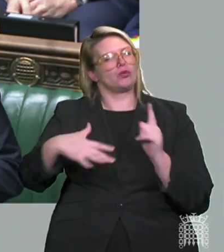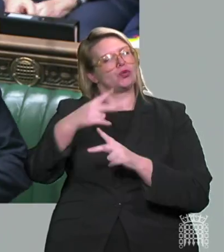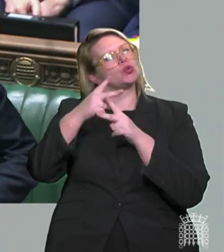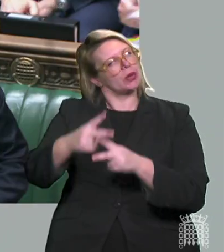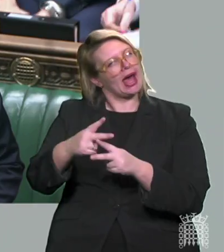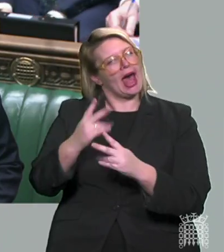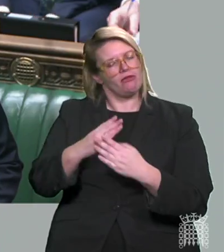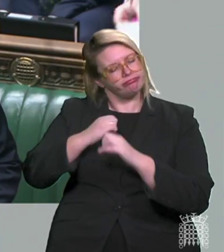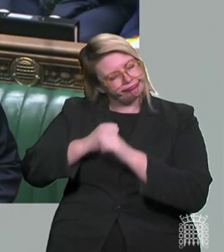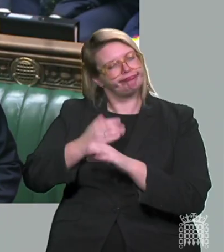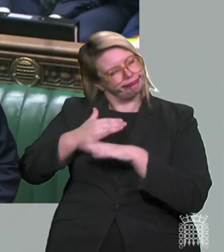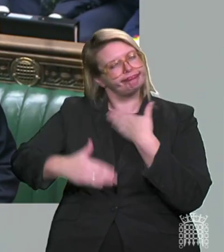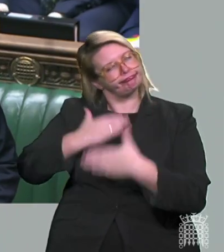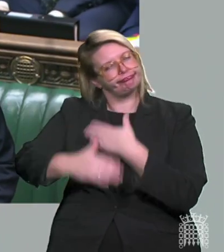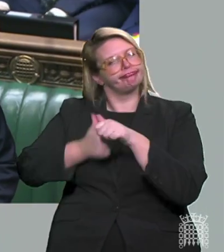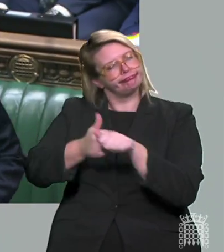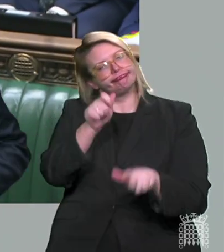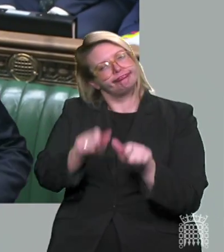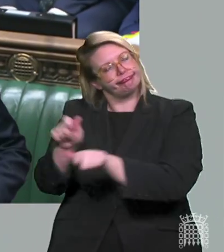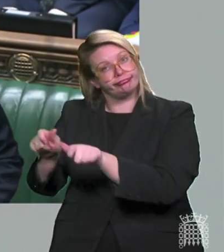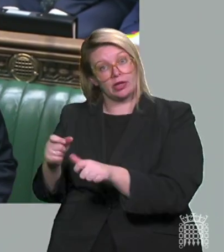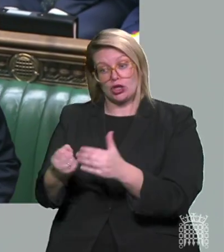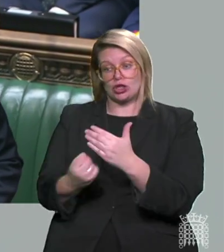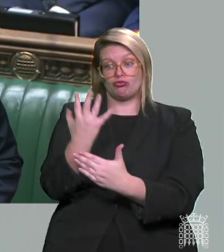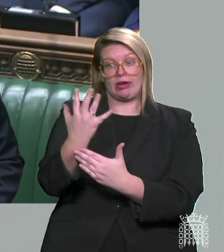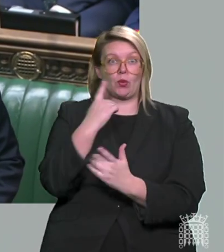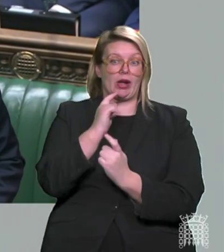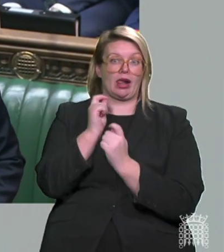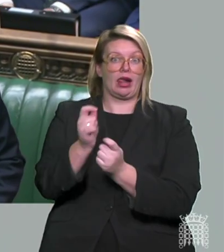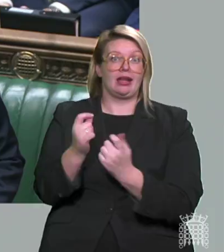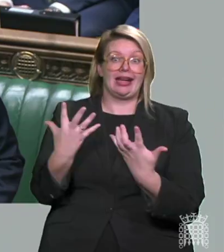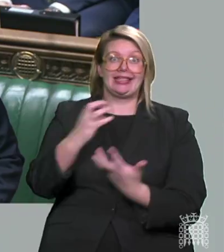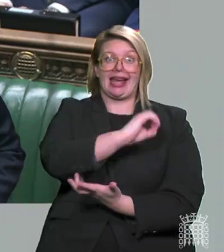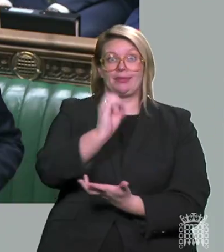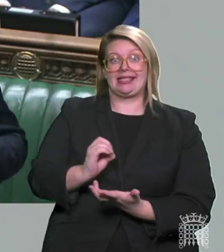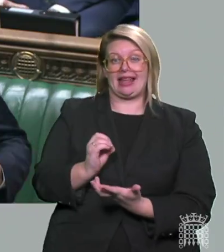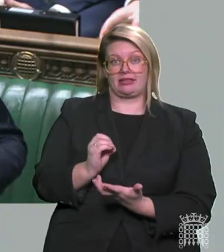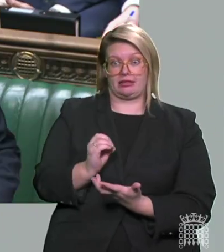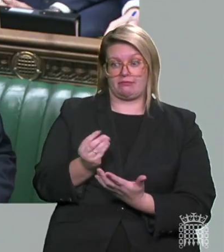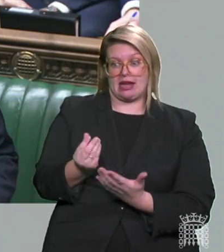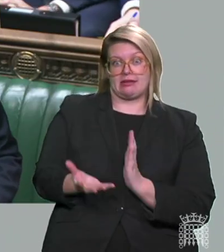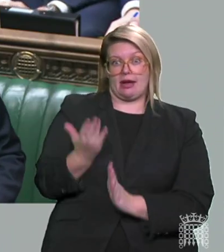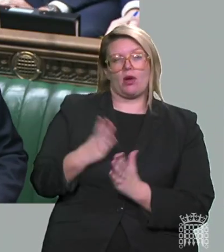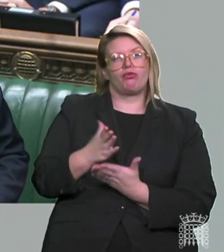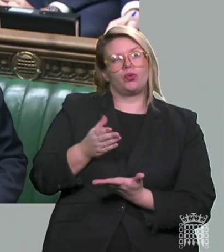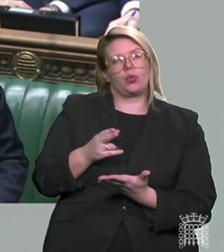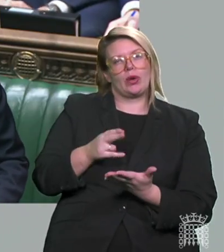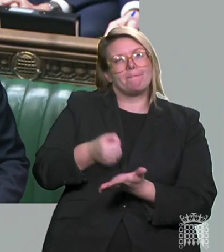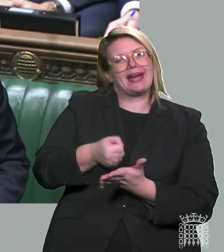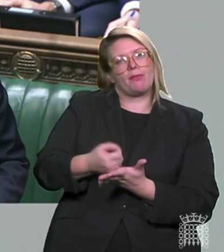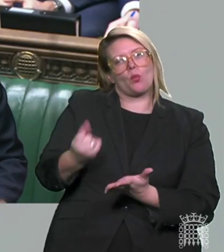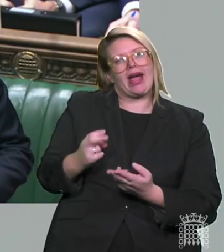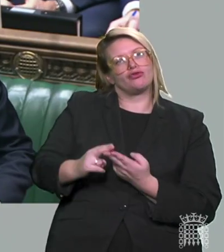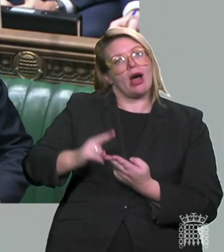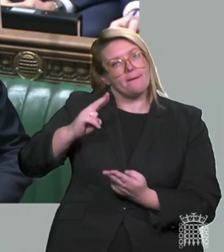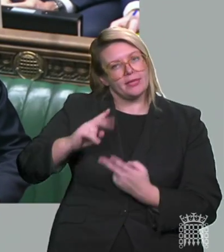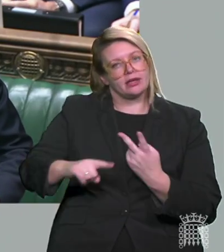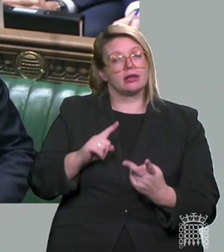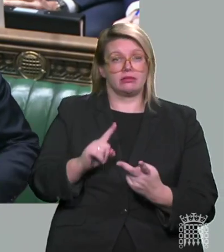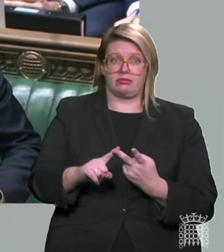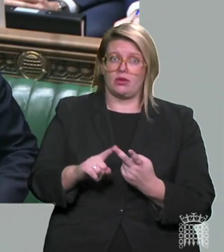That is why, this spring, many of them will benefit from an increase of nearly 10% in the national living wage, which will put an extra £1,600 on to their payslips.